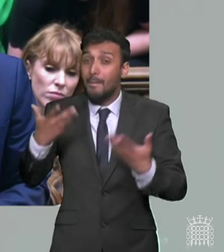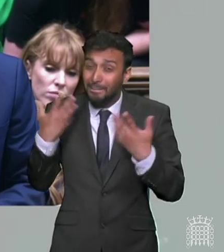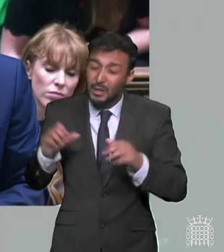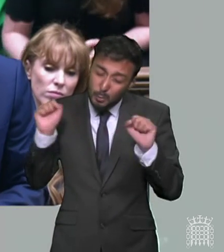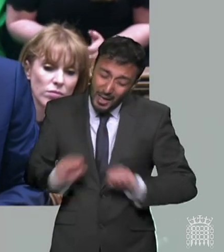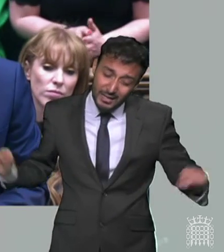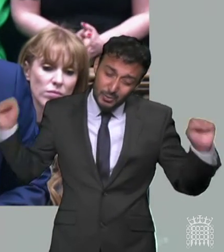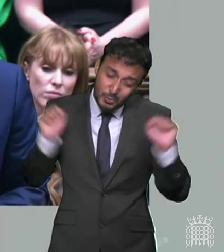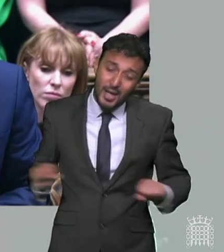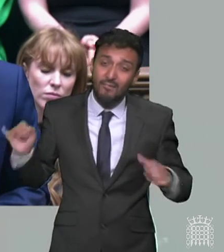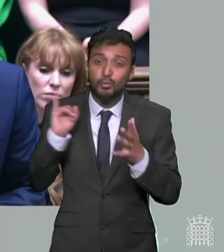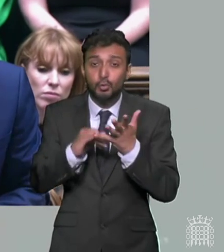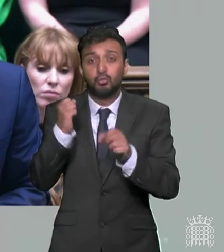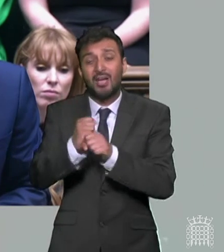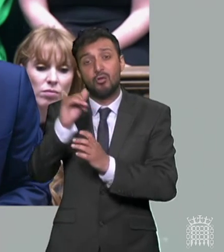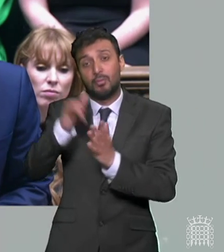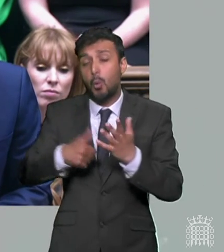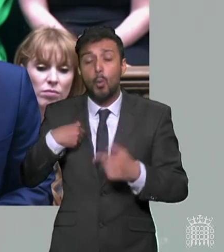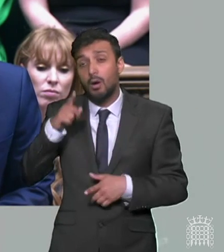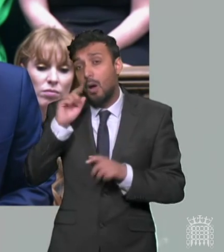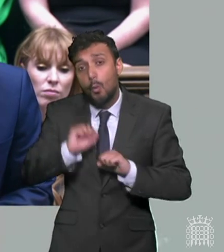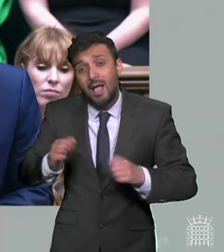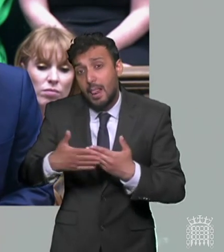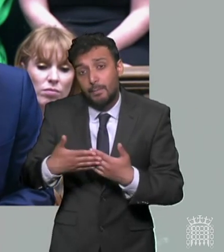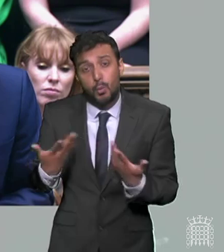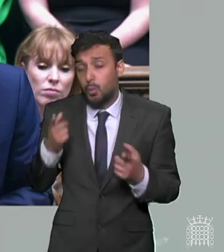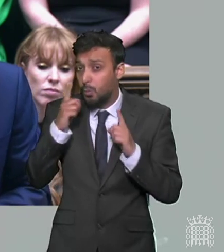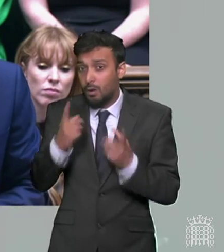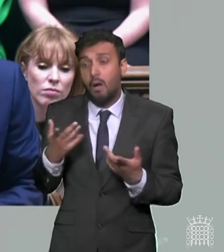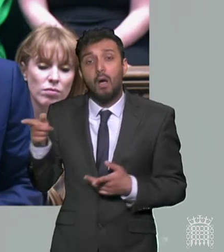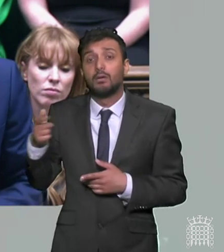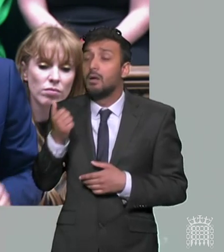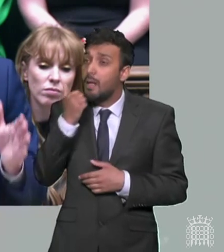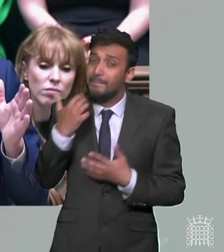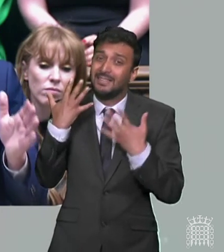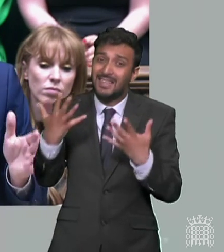The values symbolised by the door of No. 10 must be restored.